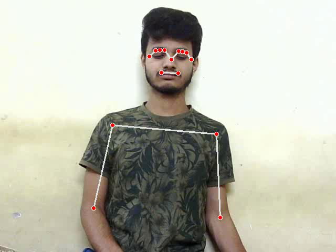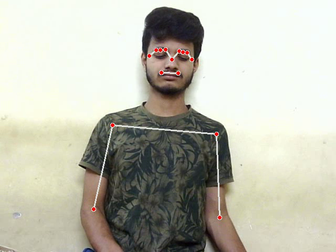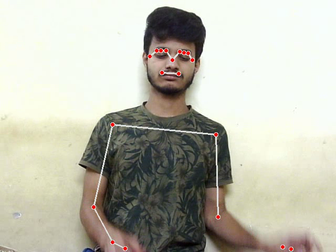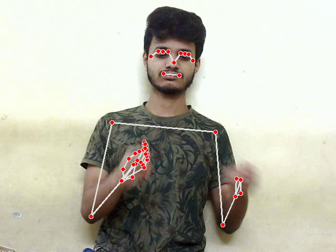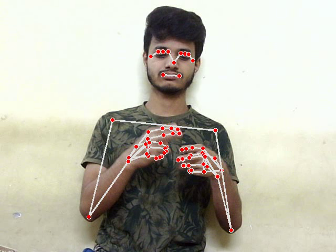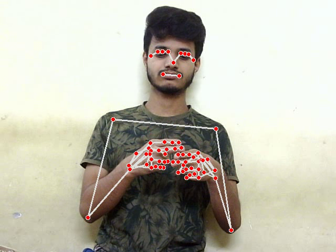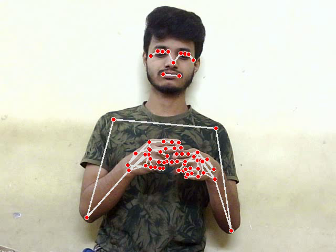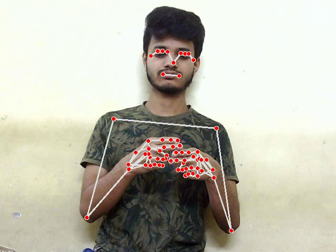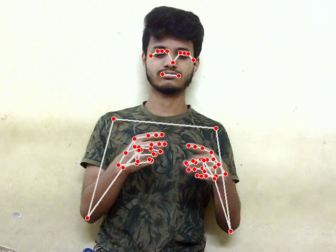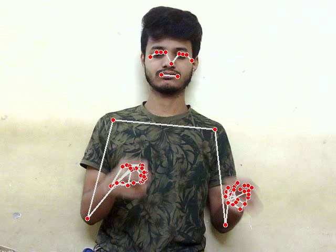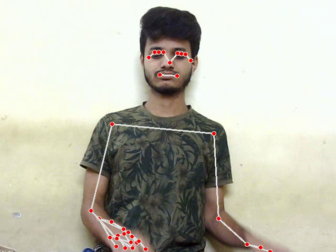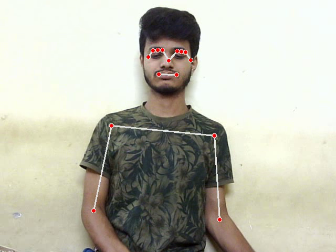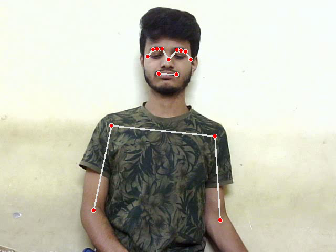name